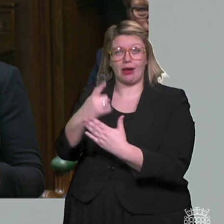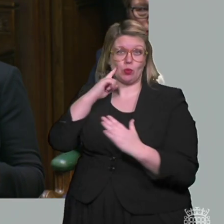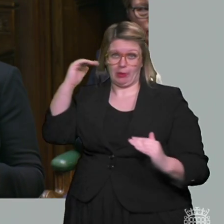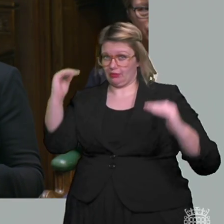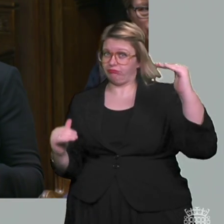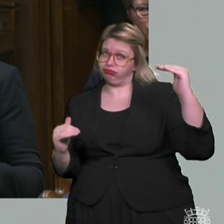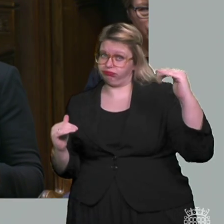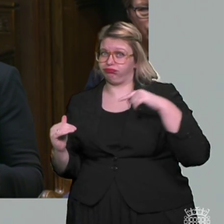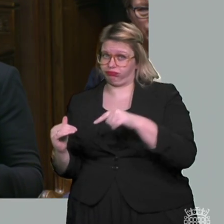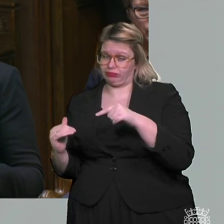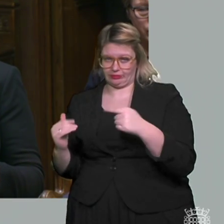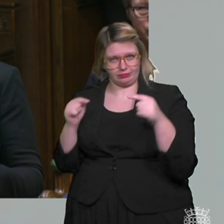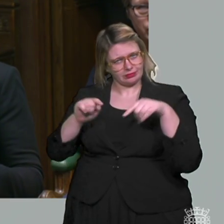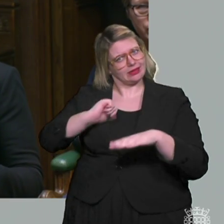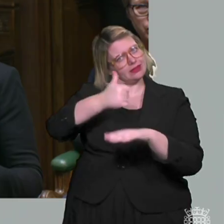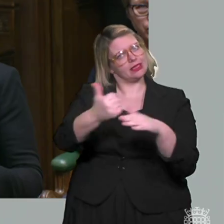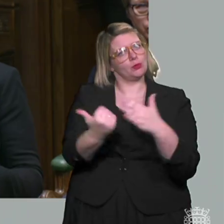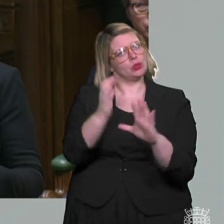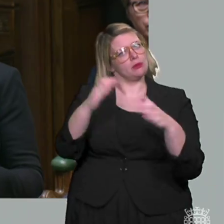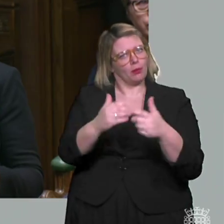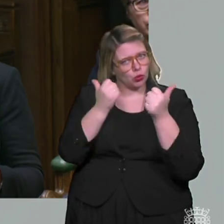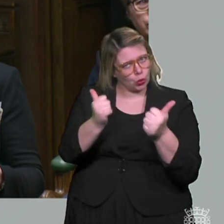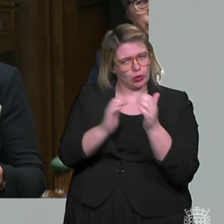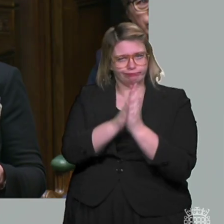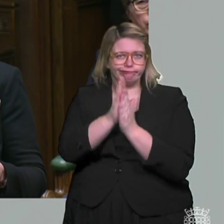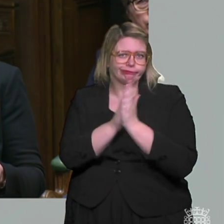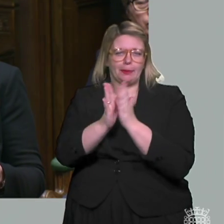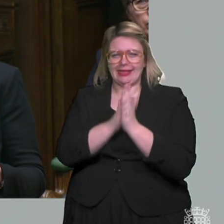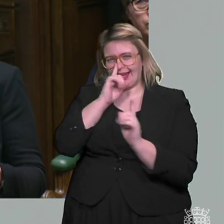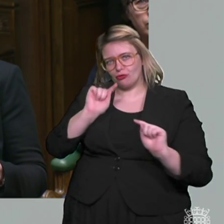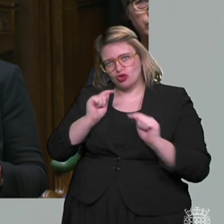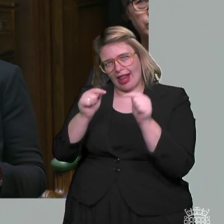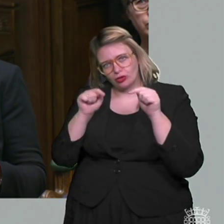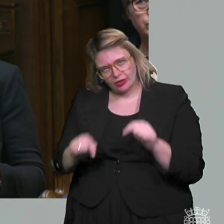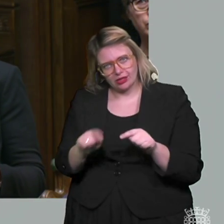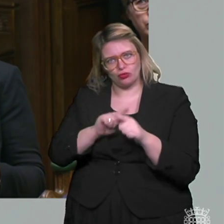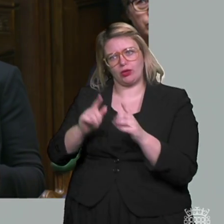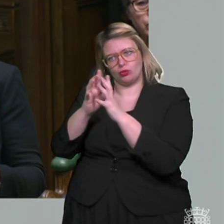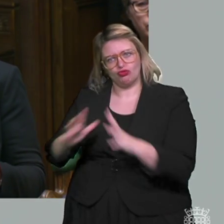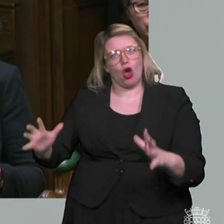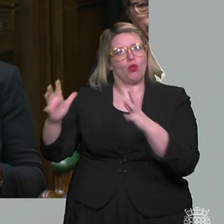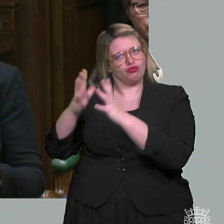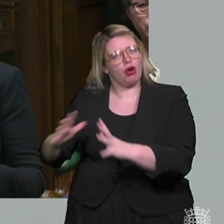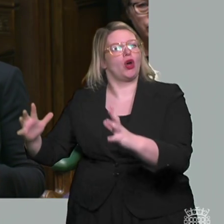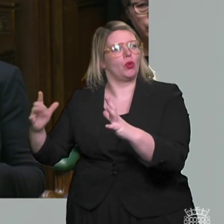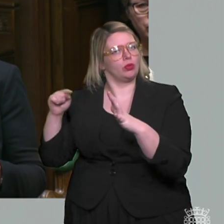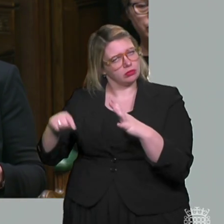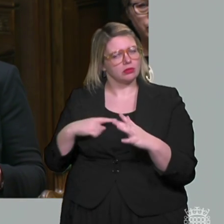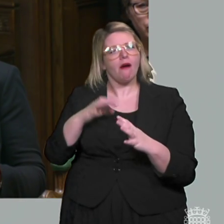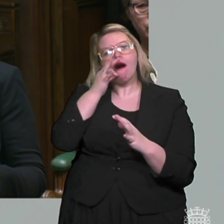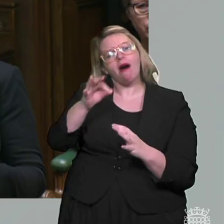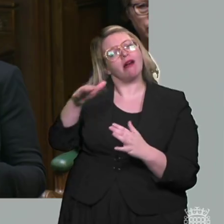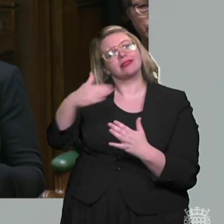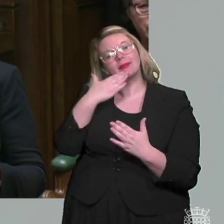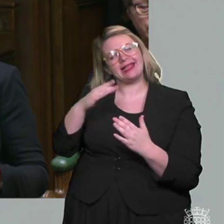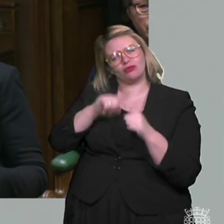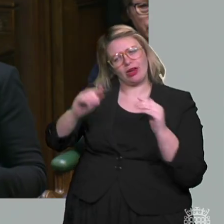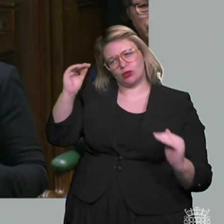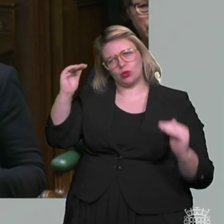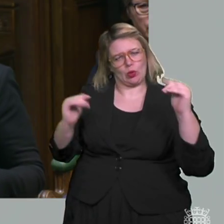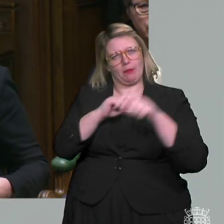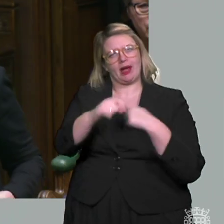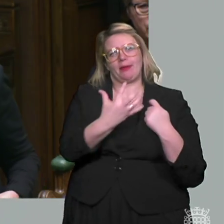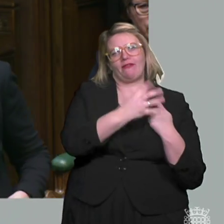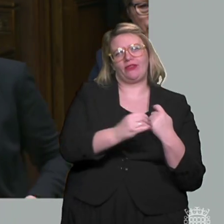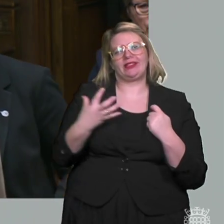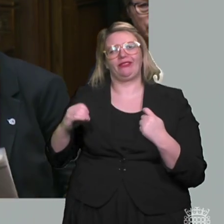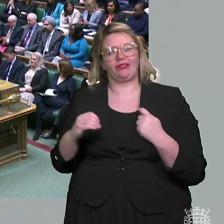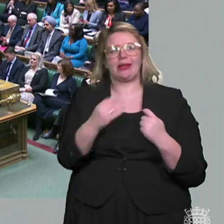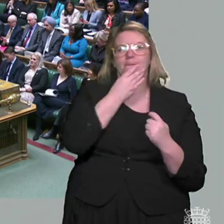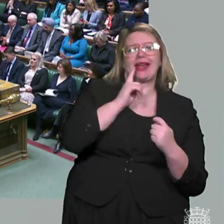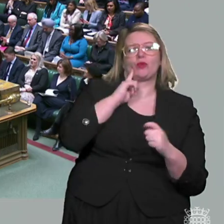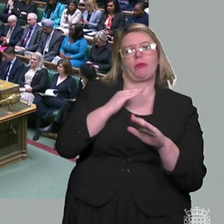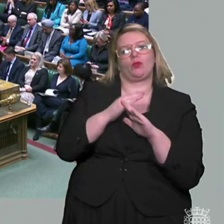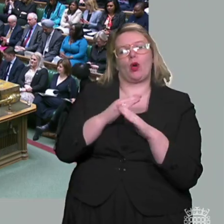The creation of this Department presents a key opportunity to tackle the issue head on, so will the Secretary of State commit to bold action to finally reach a 50 :50 STEM workforce?